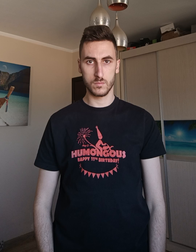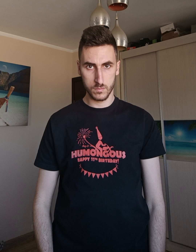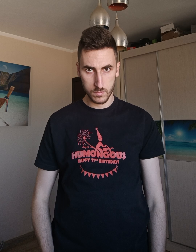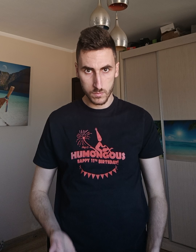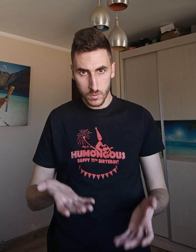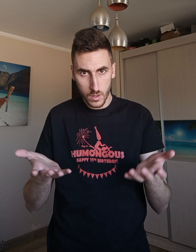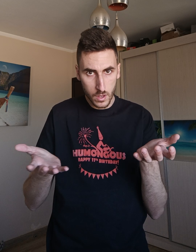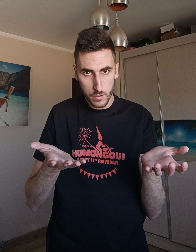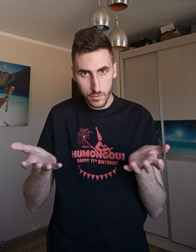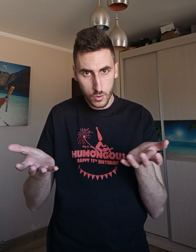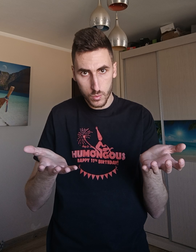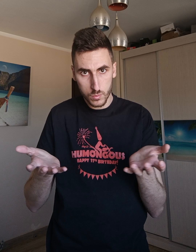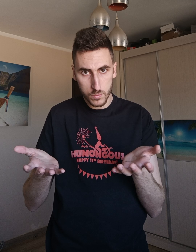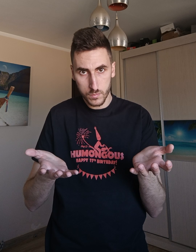איפה